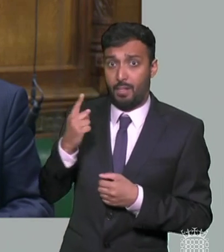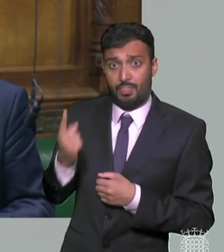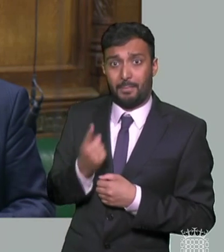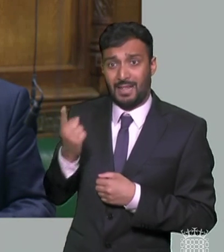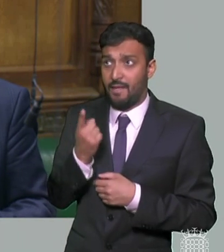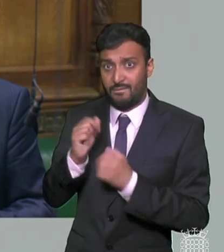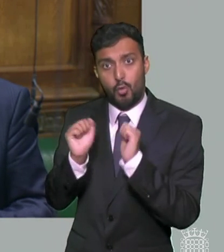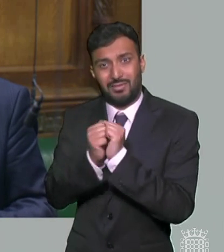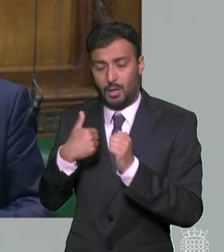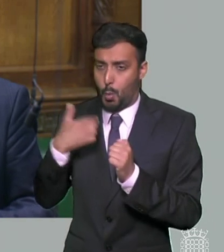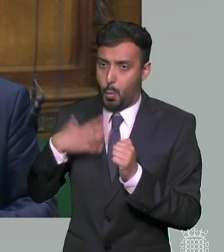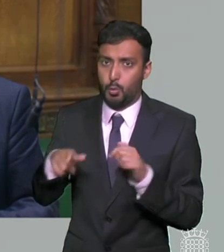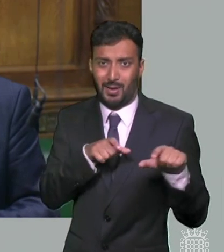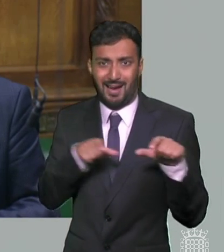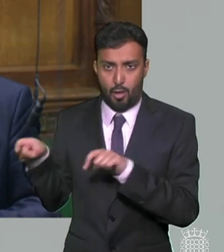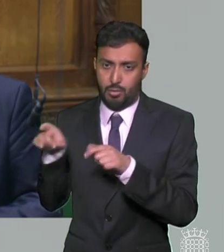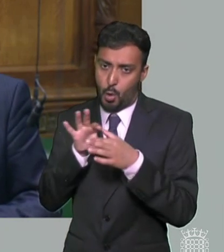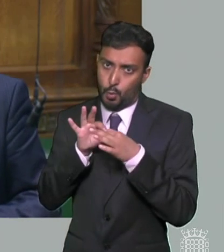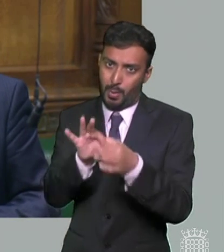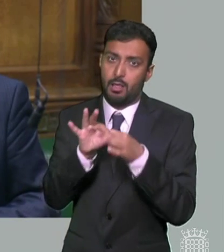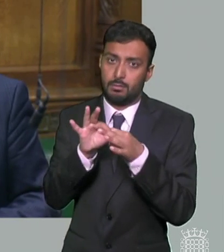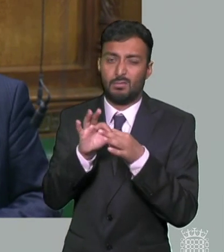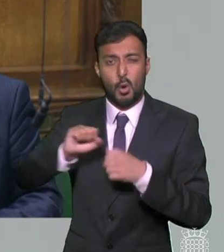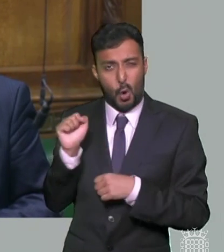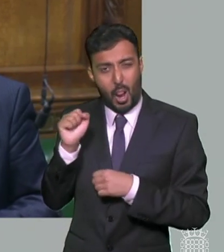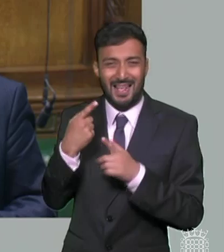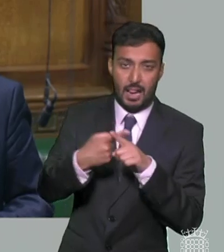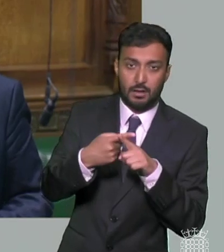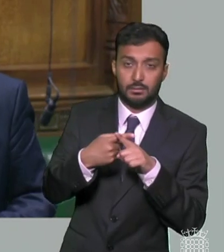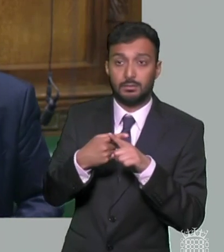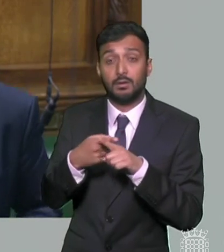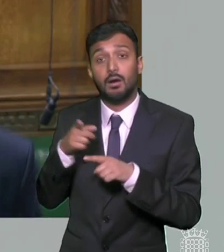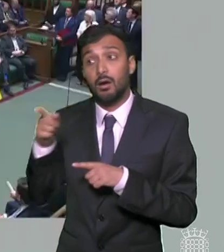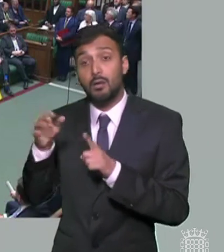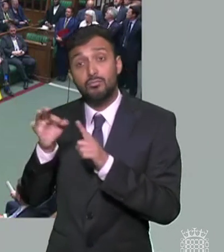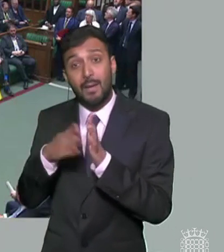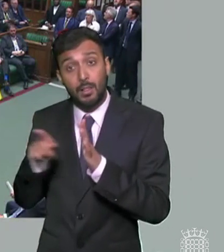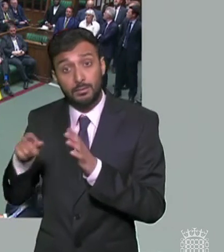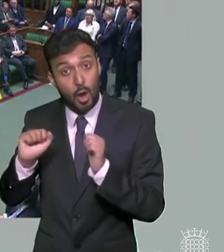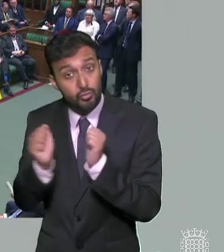Does the Deputy Prime Minister agree with the Prime Minister and his predecessor—yes or no?